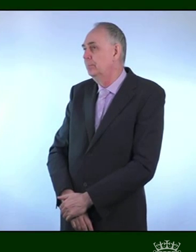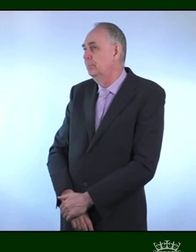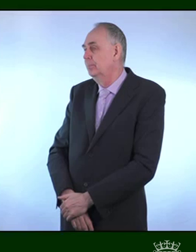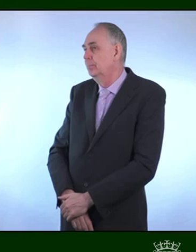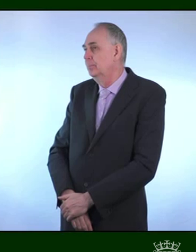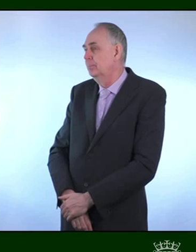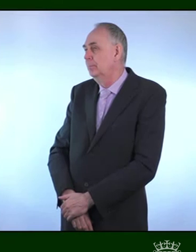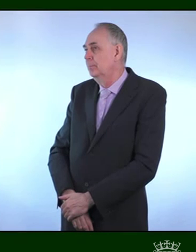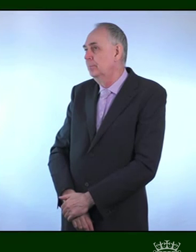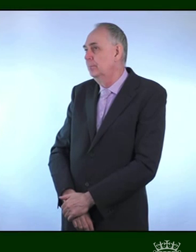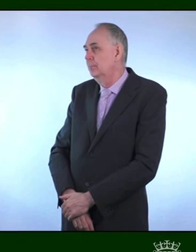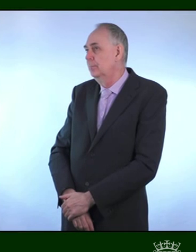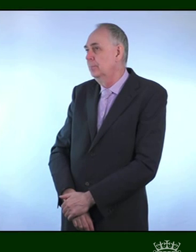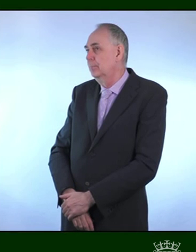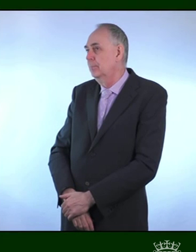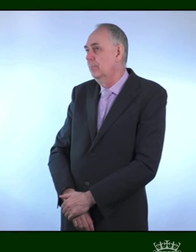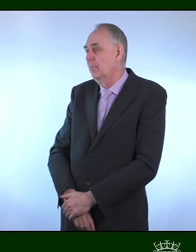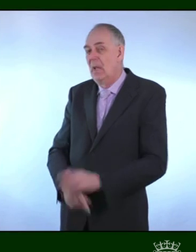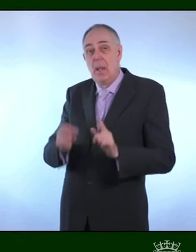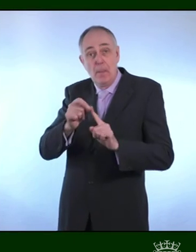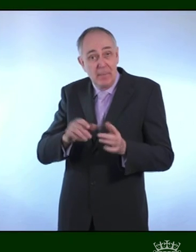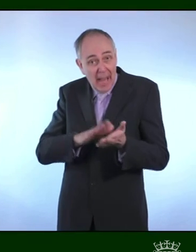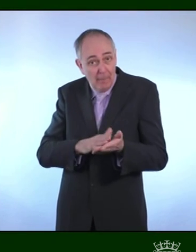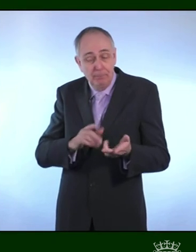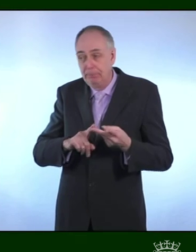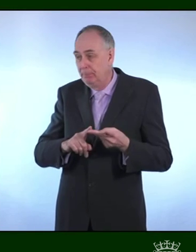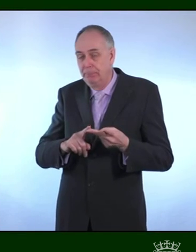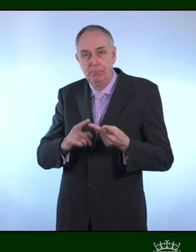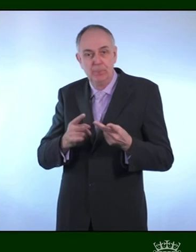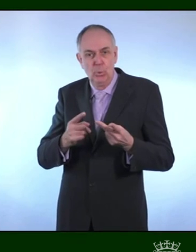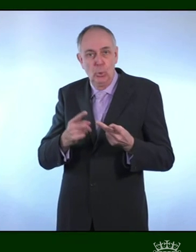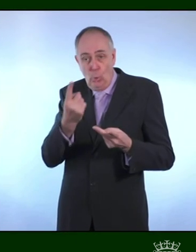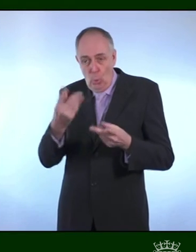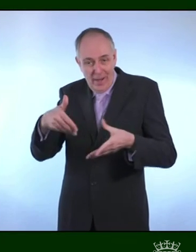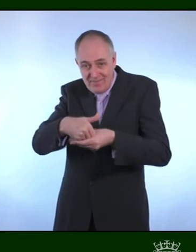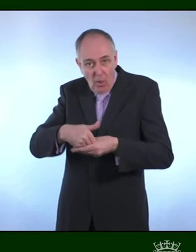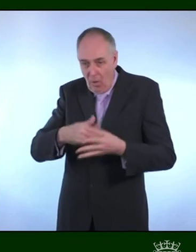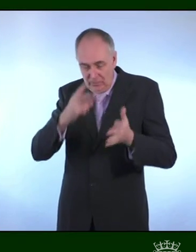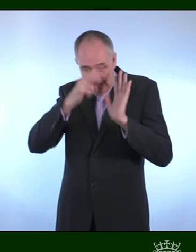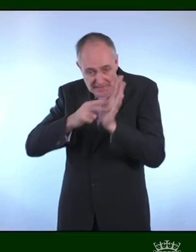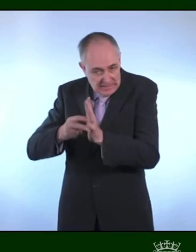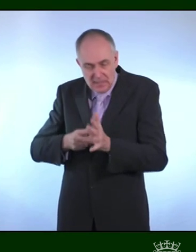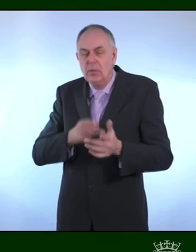I commend the Prime Minister and all those on the frontline for their handling of this situation.